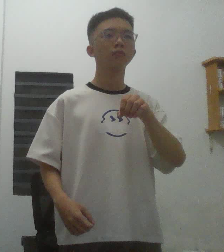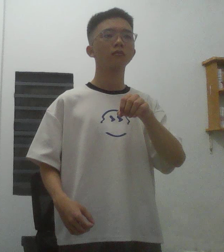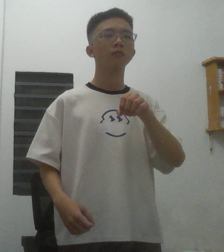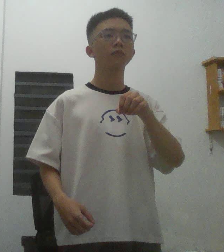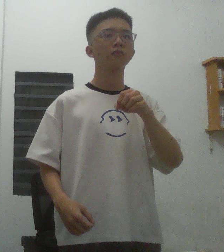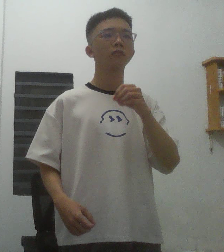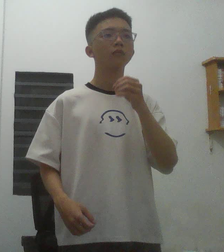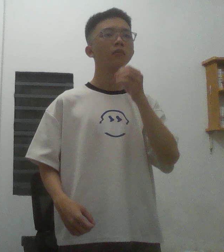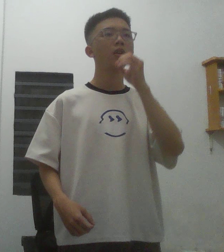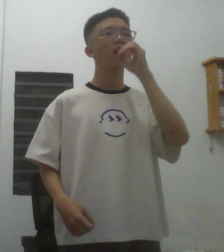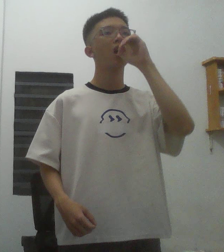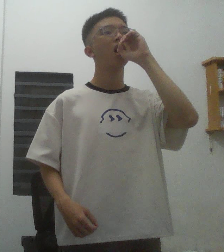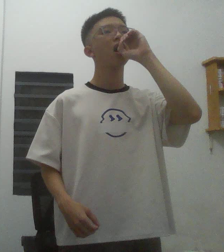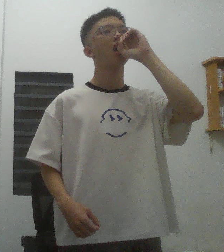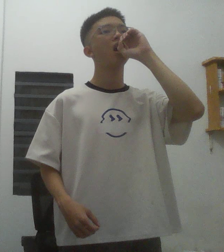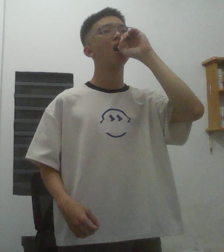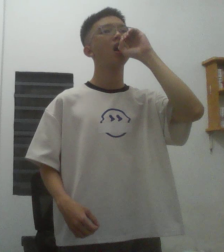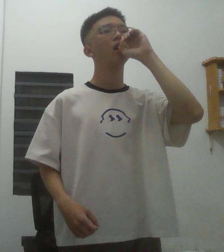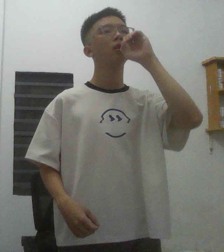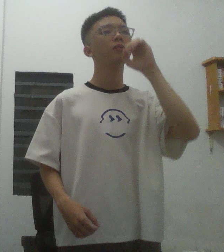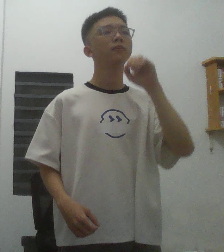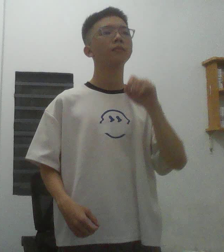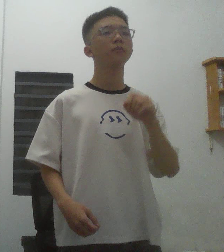uong